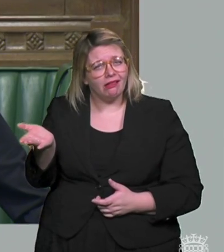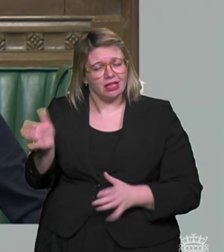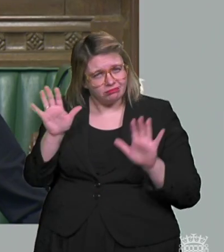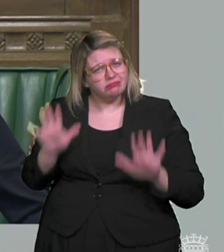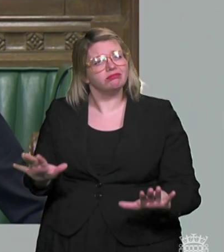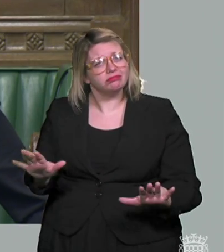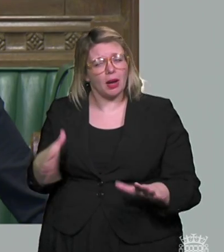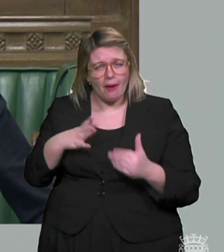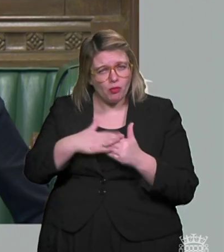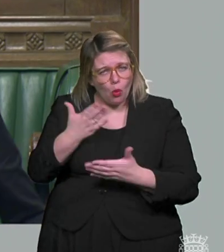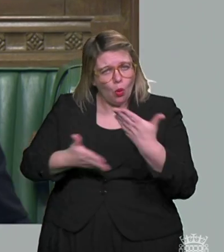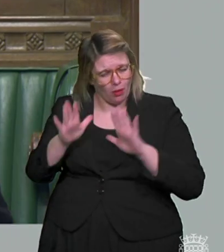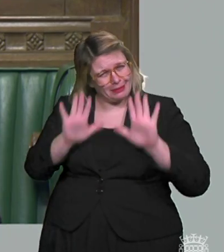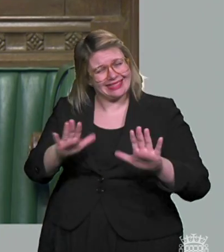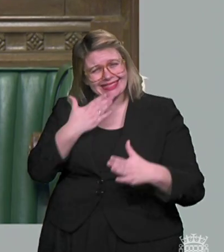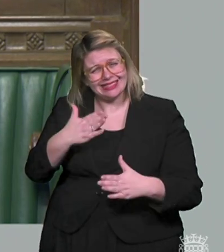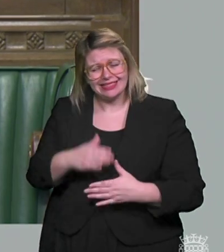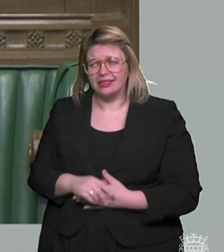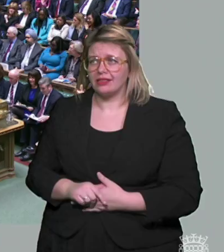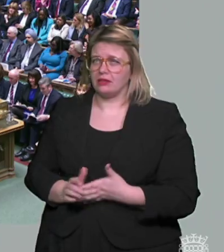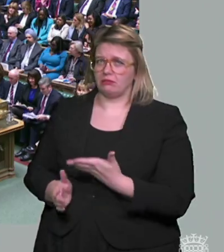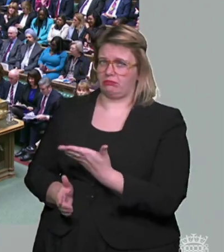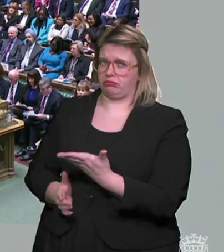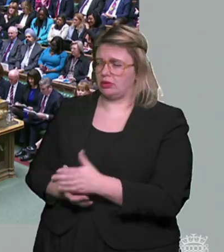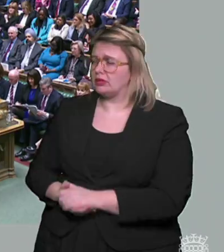He has more to say.